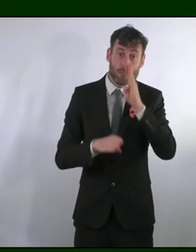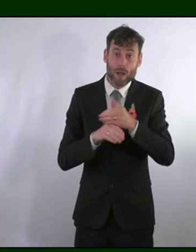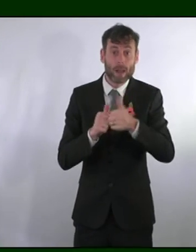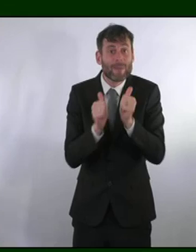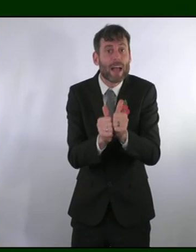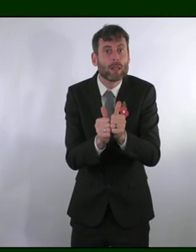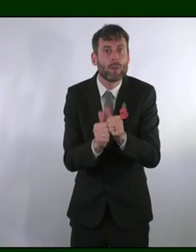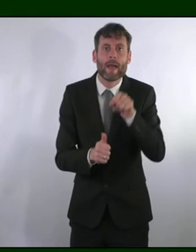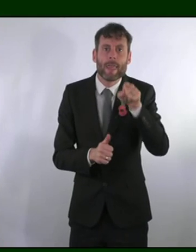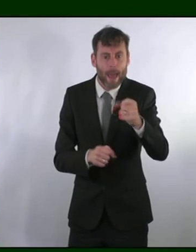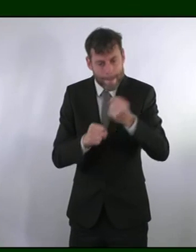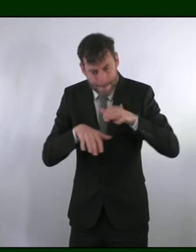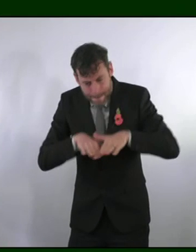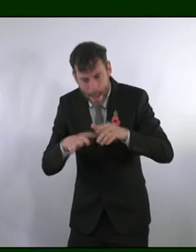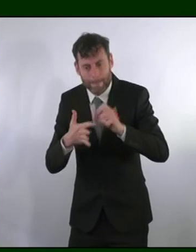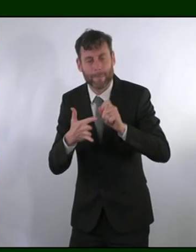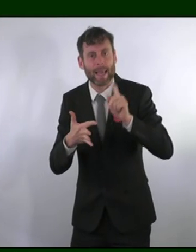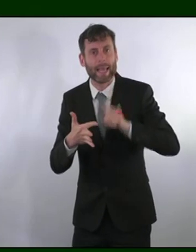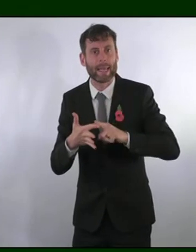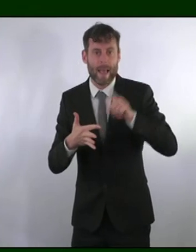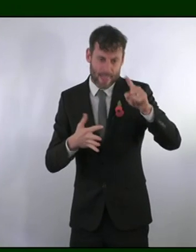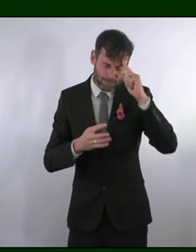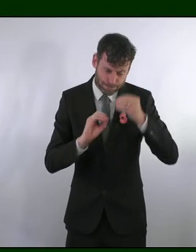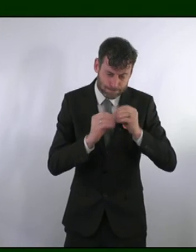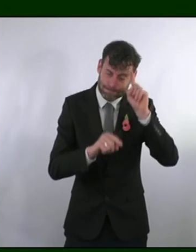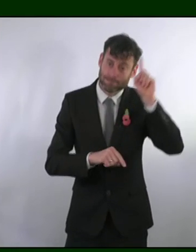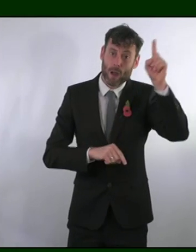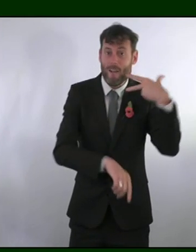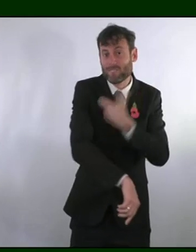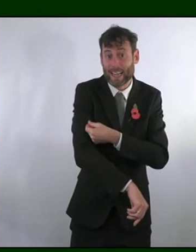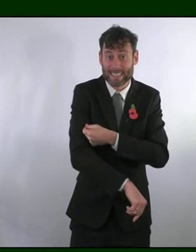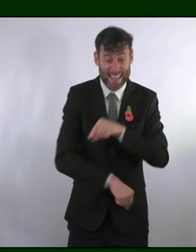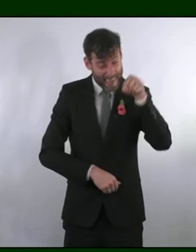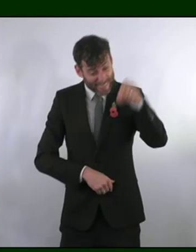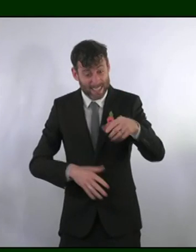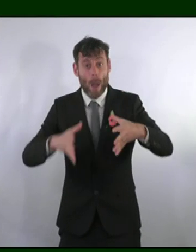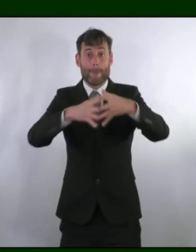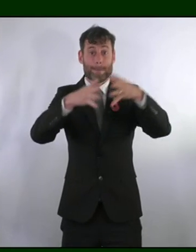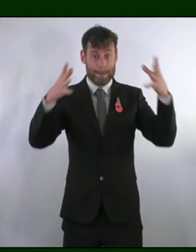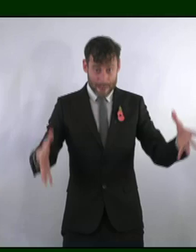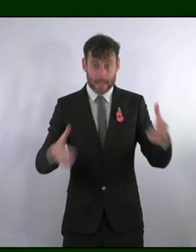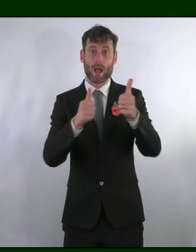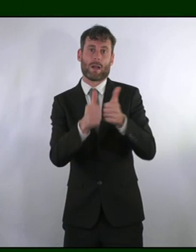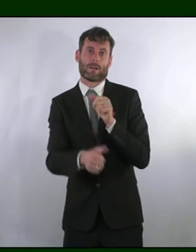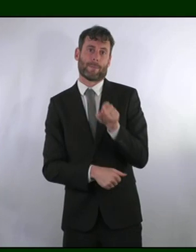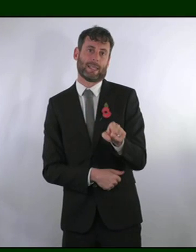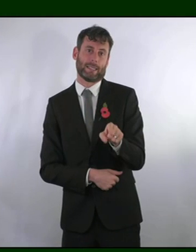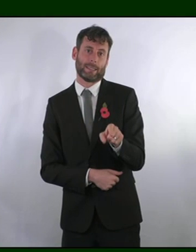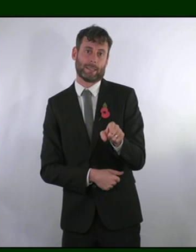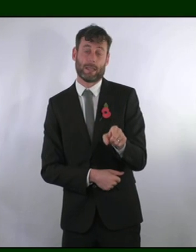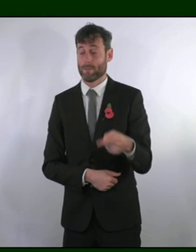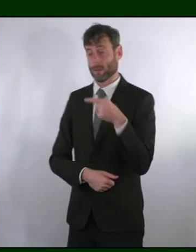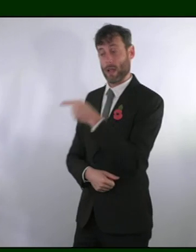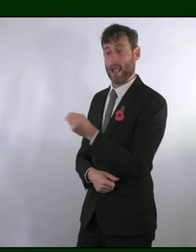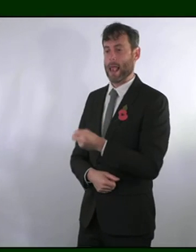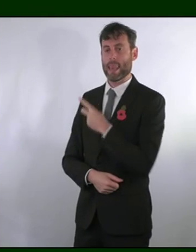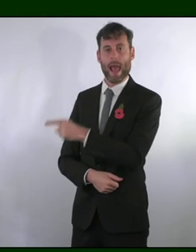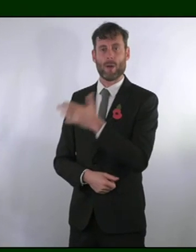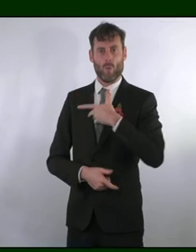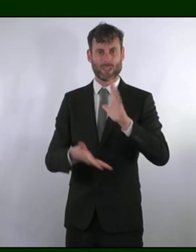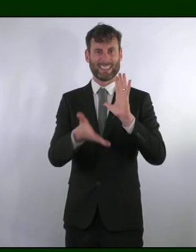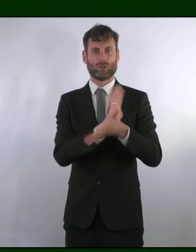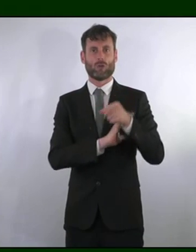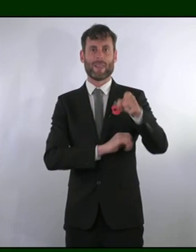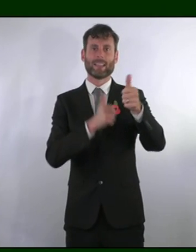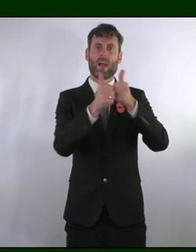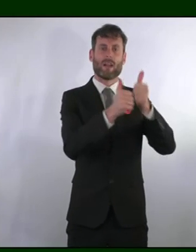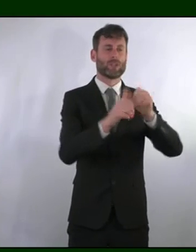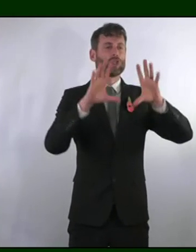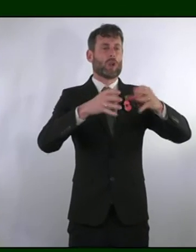Indeed, it is thanks to the researches of giant conglomerates—which Labour would break up if it could—that we have the possibility of a vaccine.